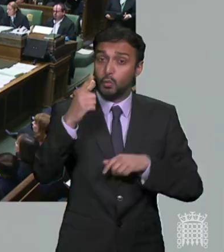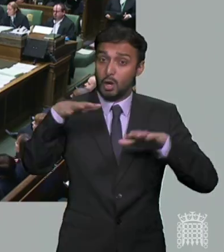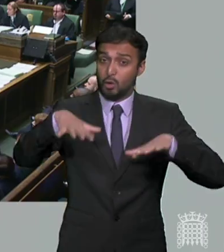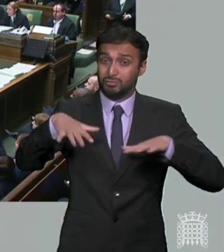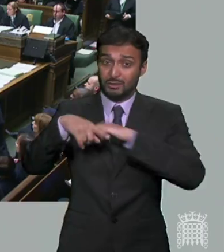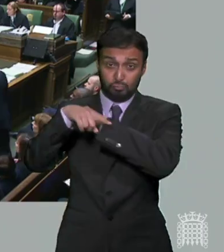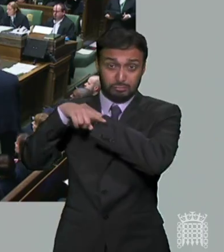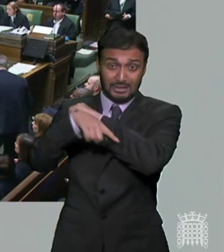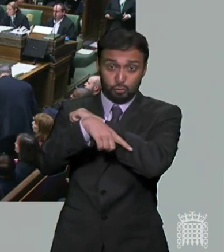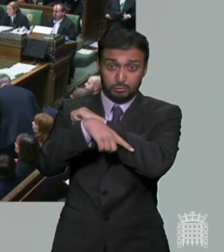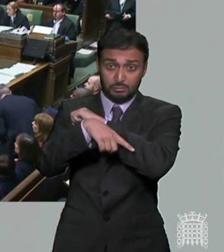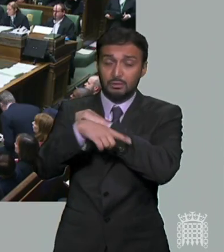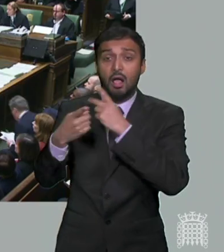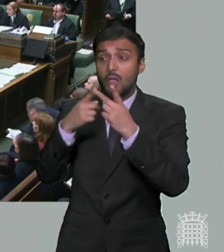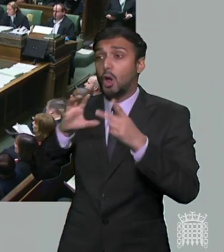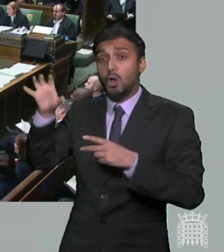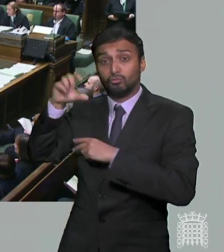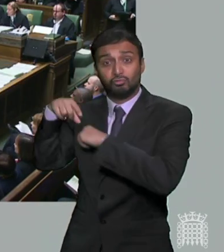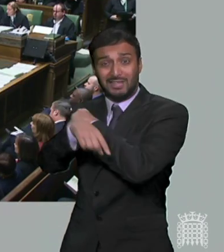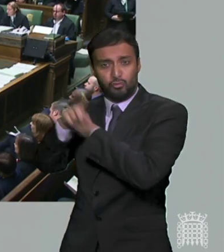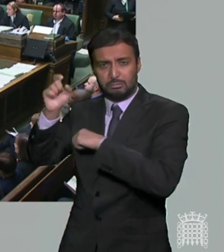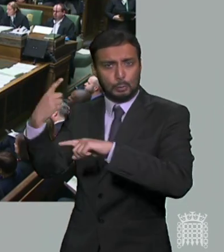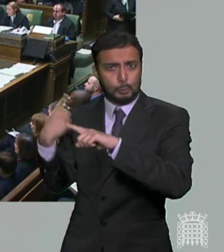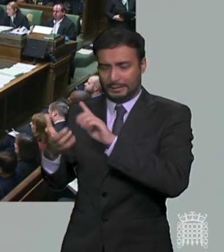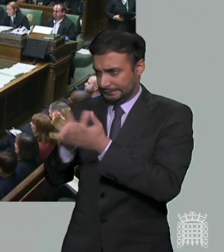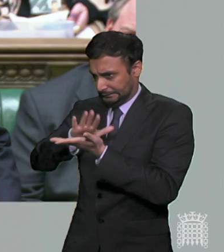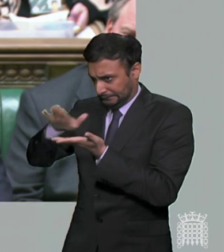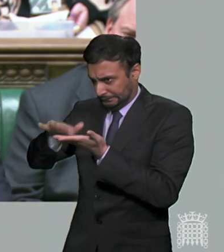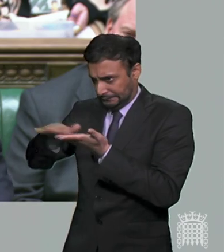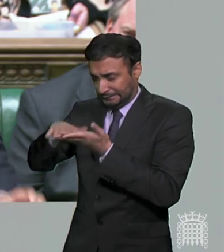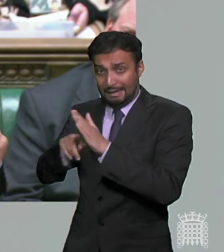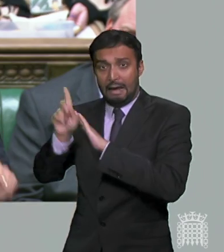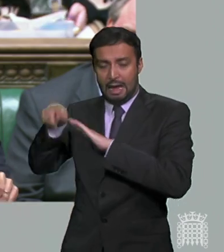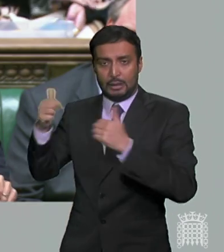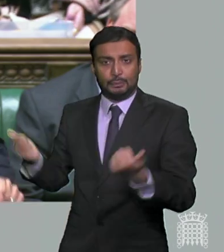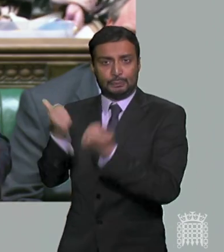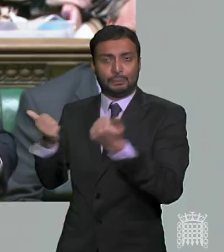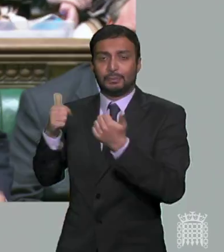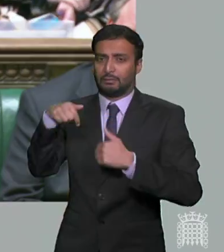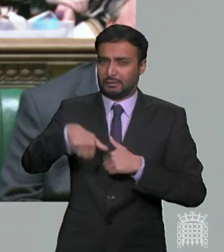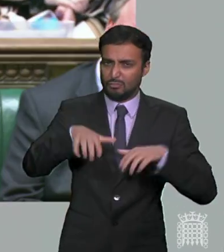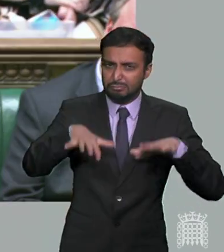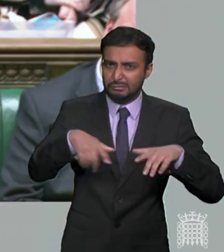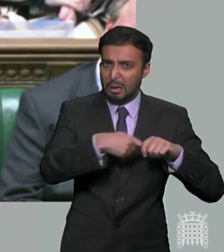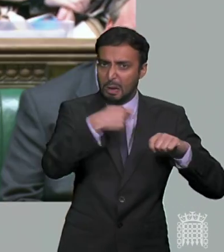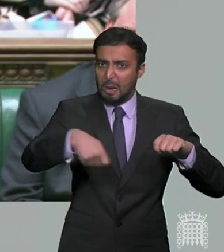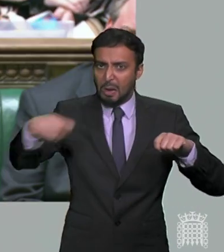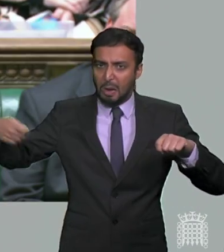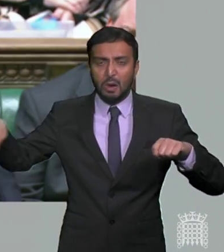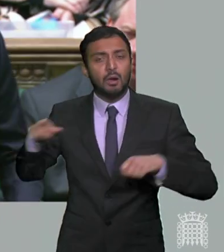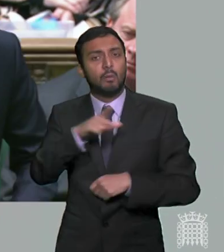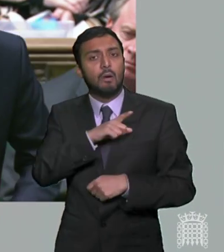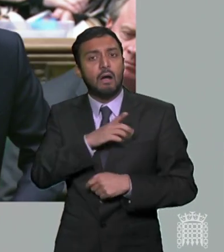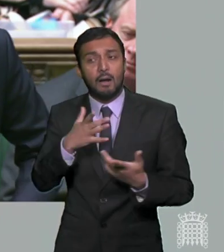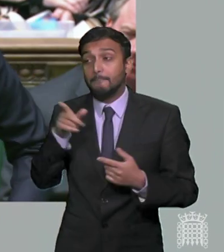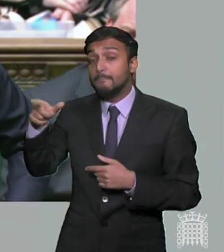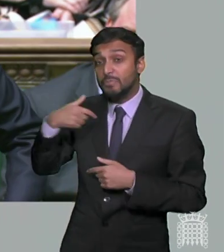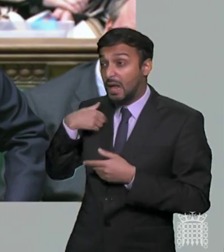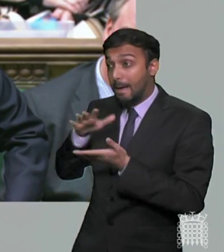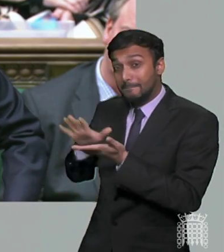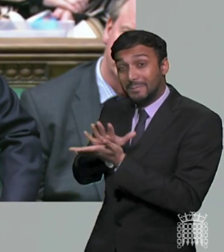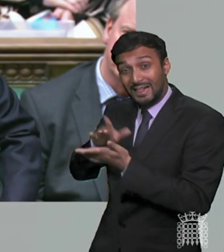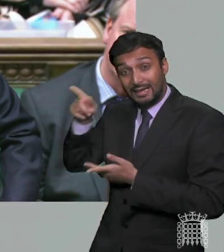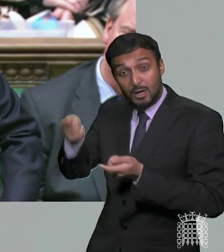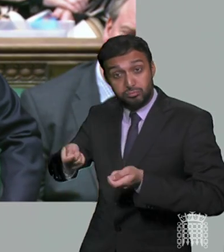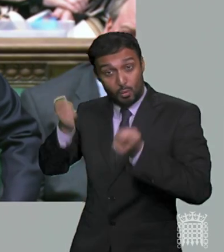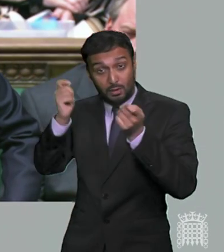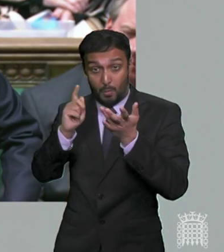I am pleased that the right honourable and learned Gentleman brought up the OECD report, because it contained three very important points.